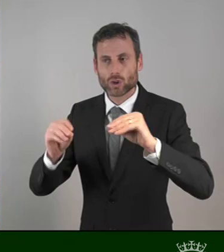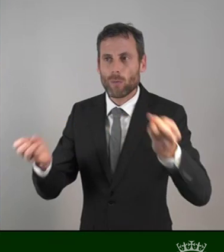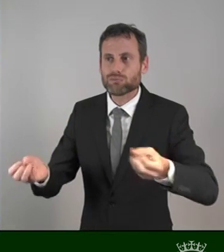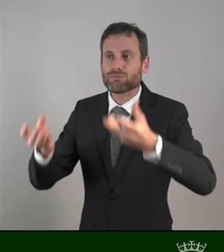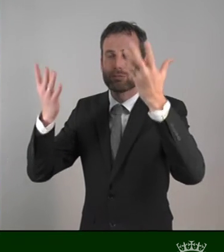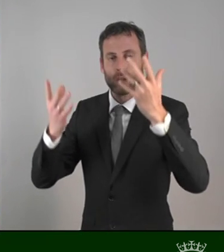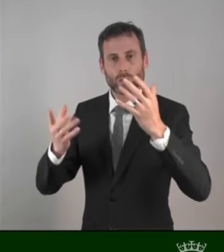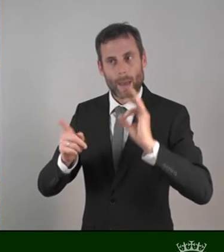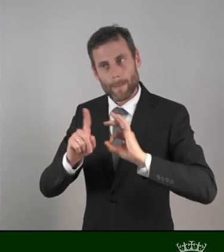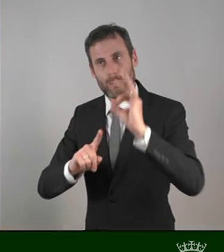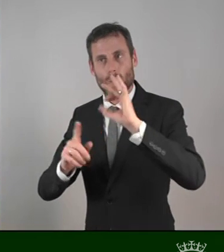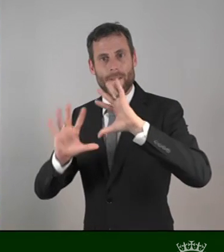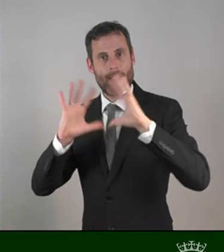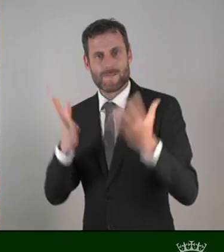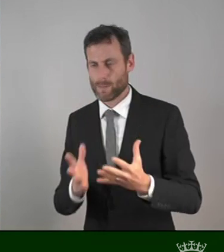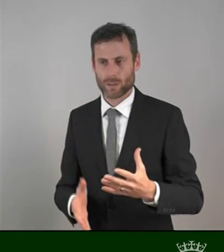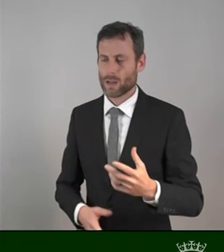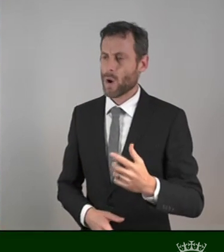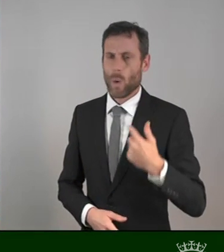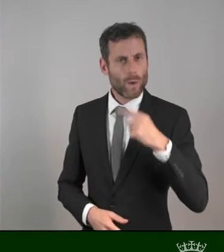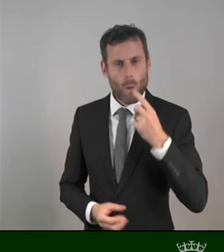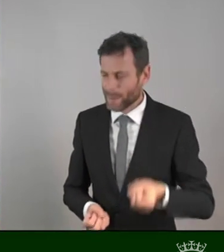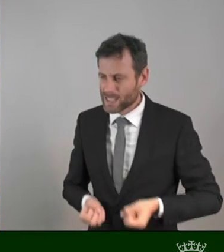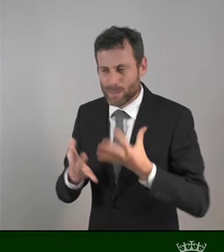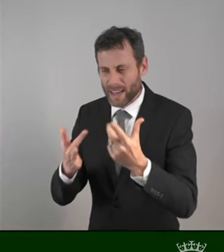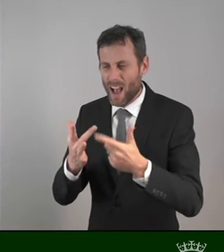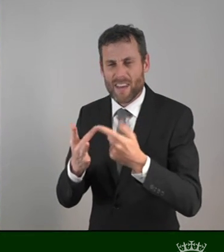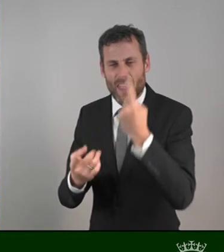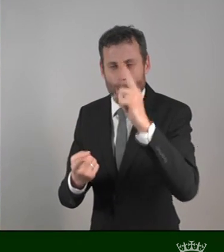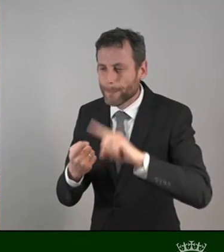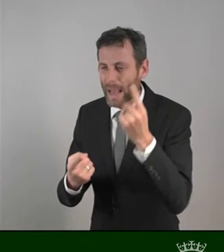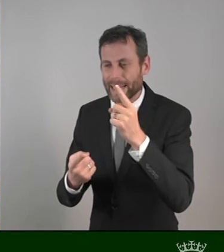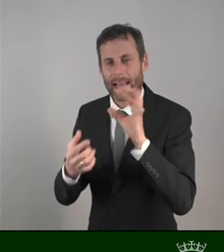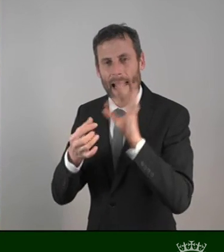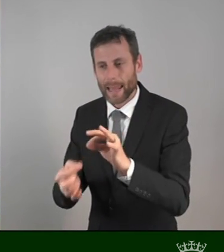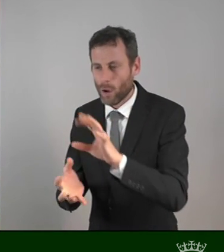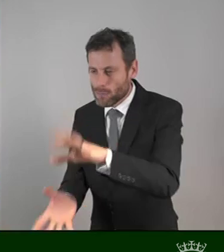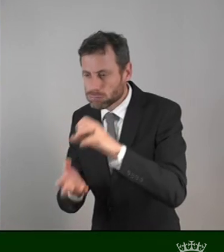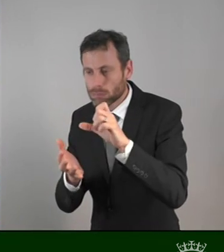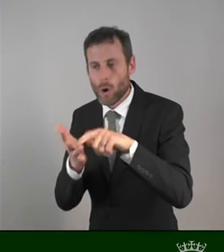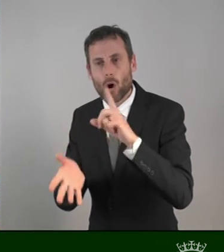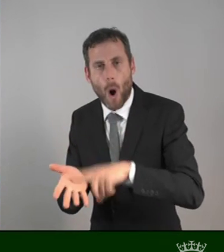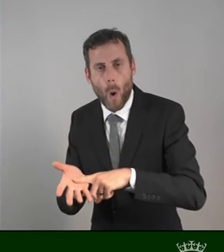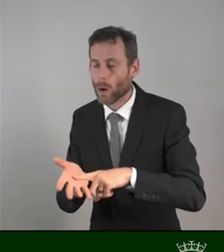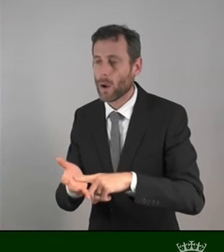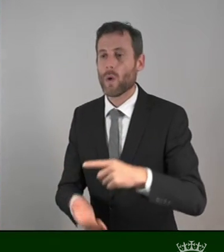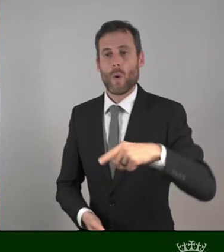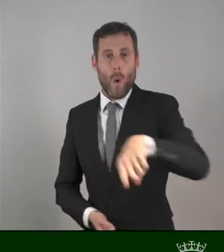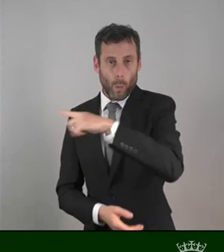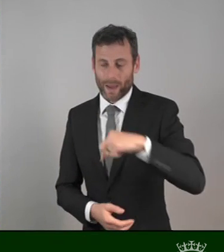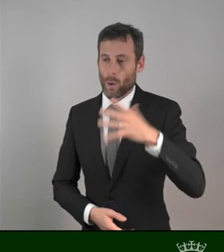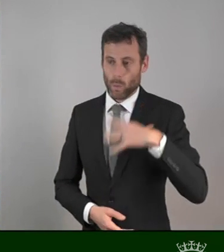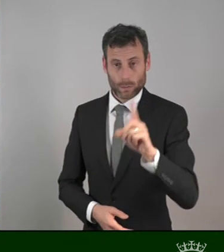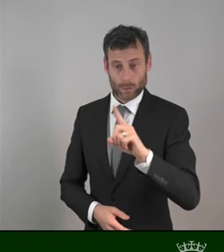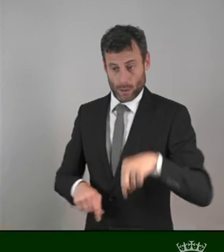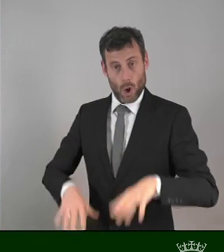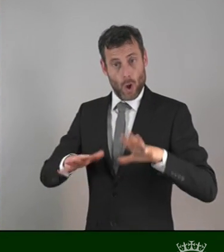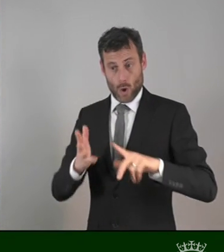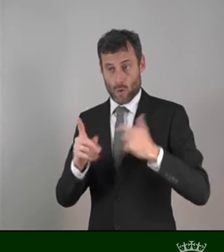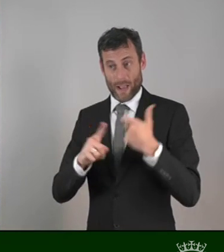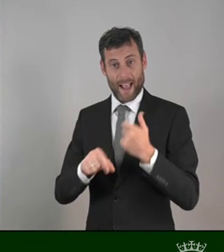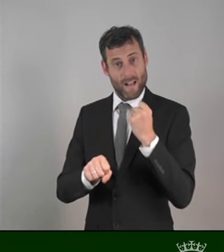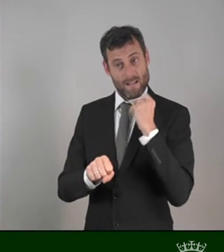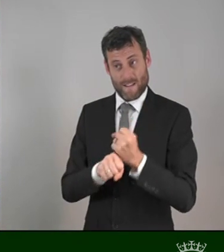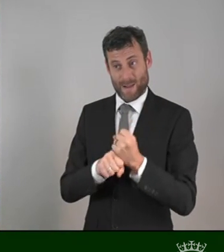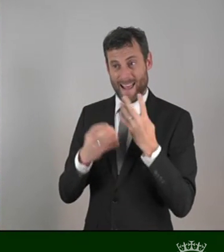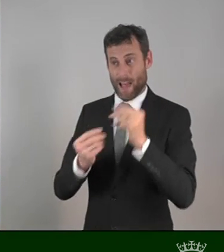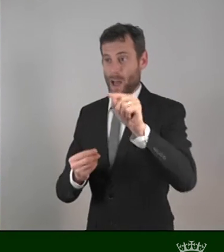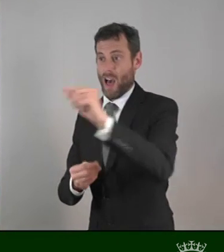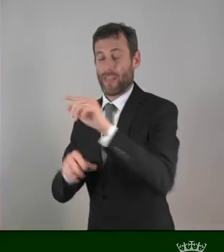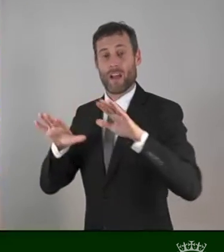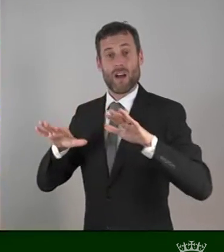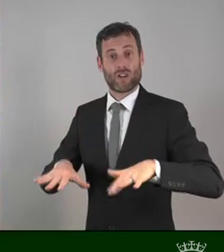Not another penny will be going into digging out coal, and we will do everything we can to help the rest of the world achieve the incredible record of the UK Government in reducing CO2 emissions.